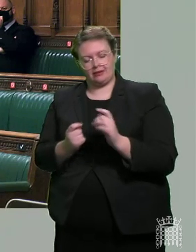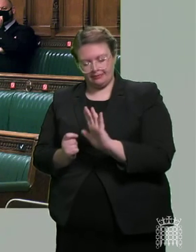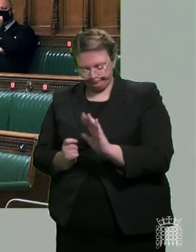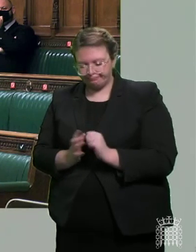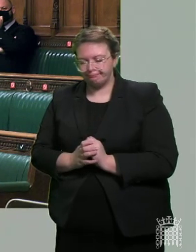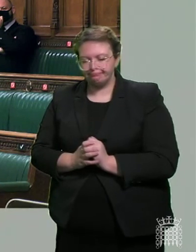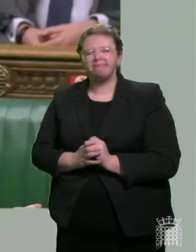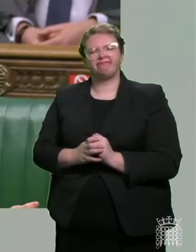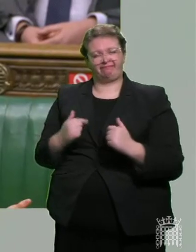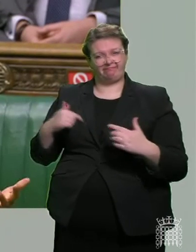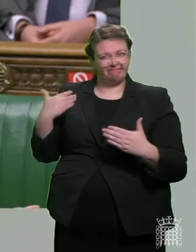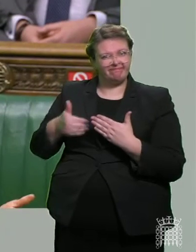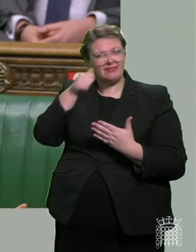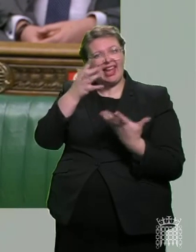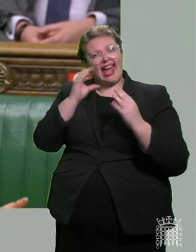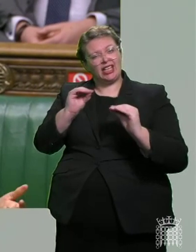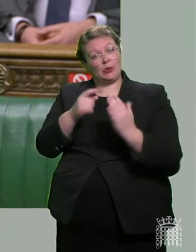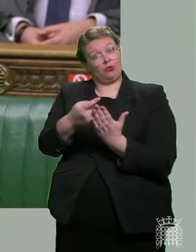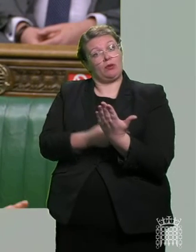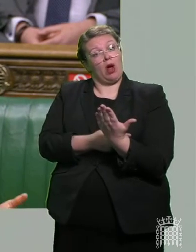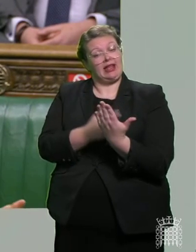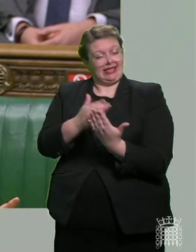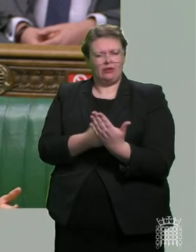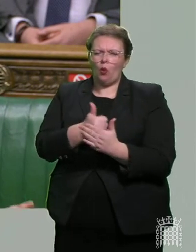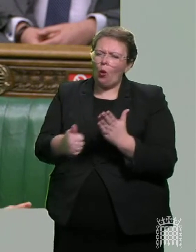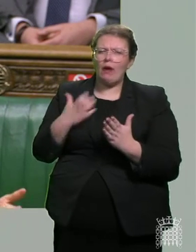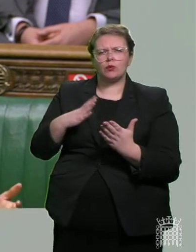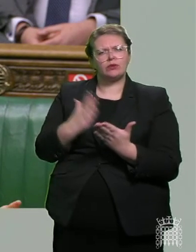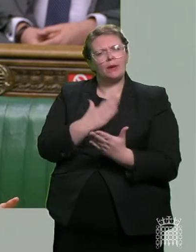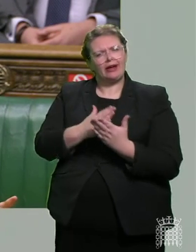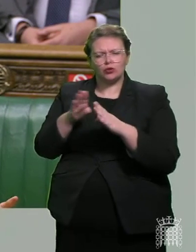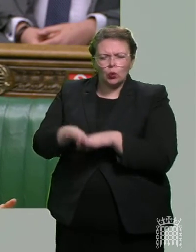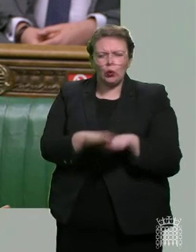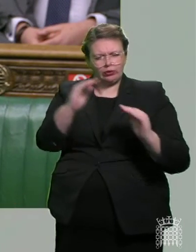She is 27. She bought a flat, she has lost it and she is now bankrupt.